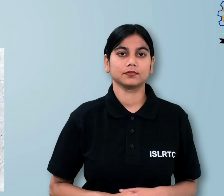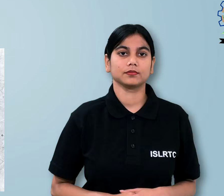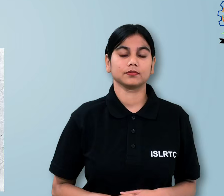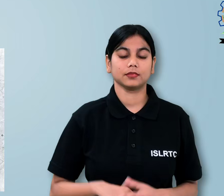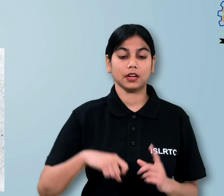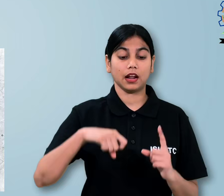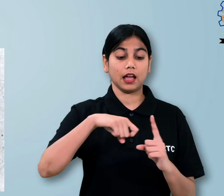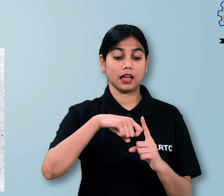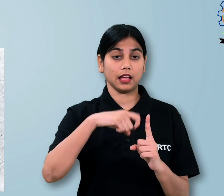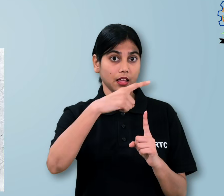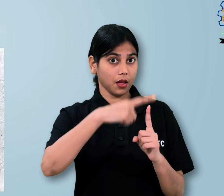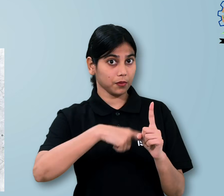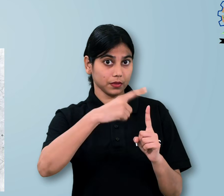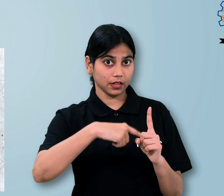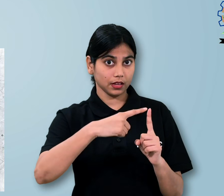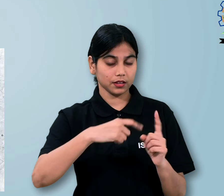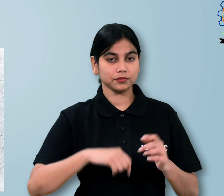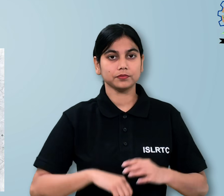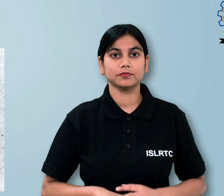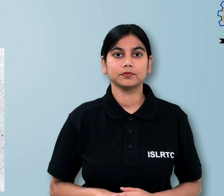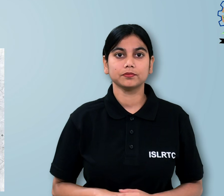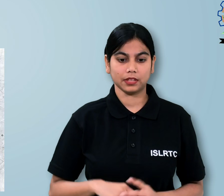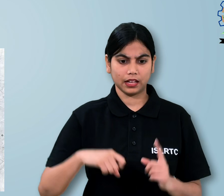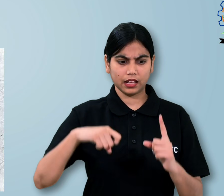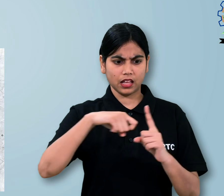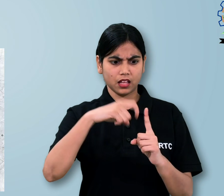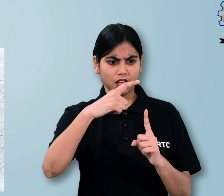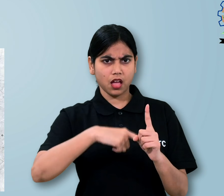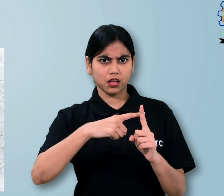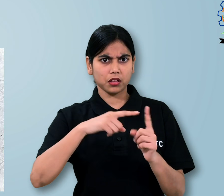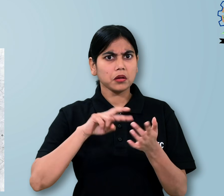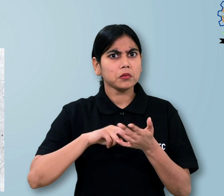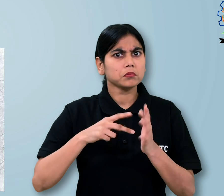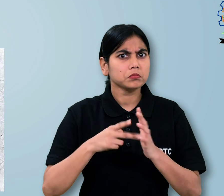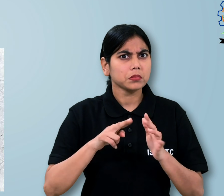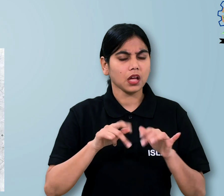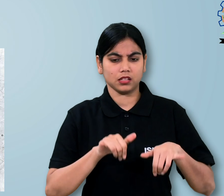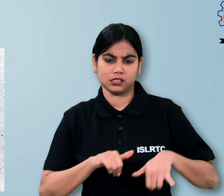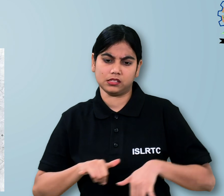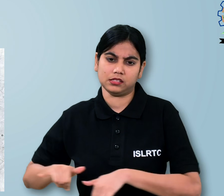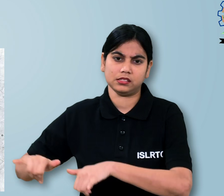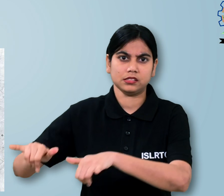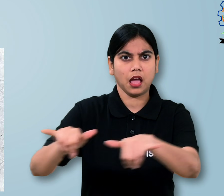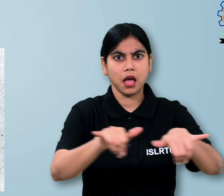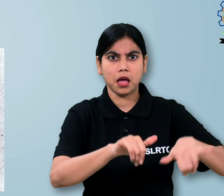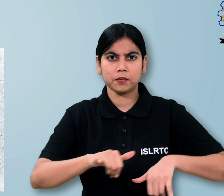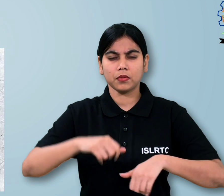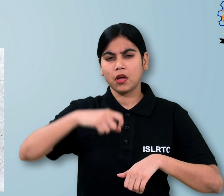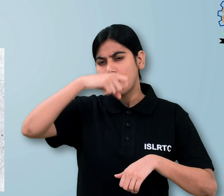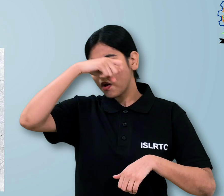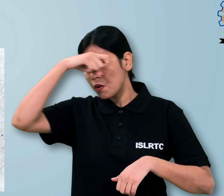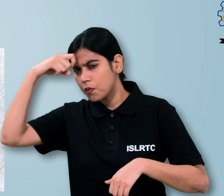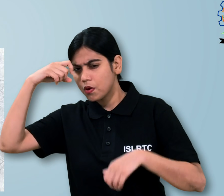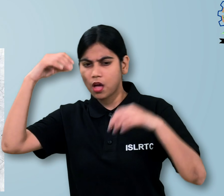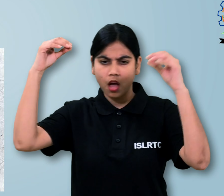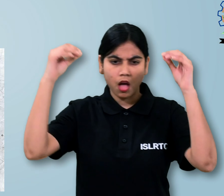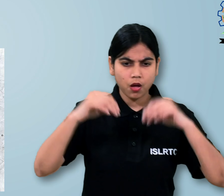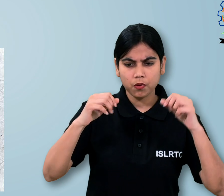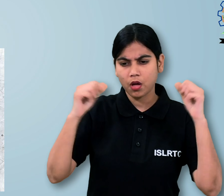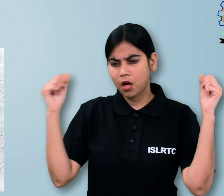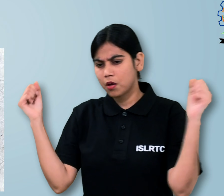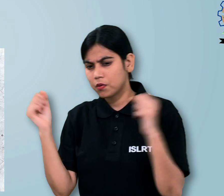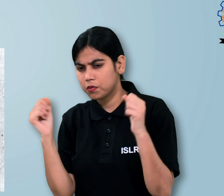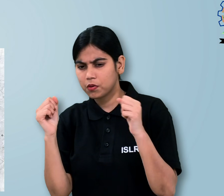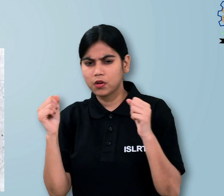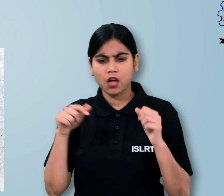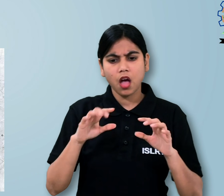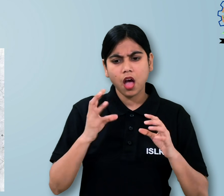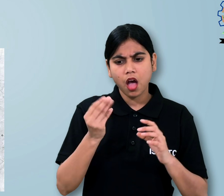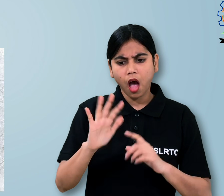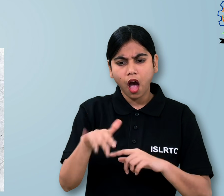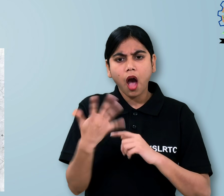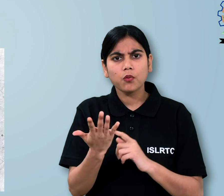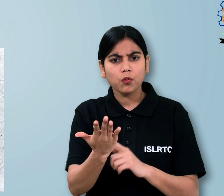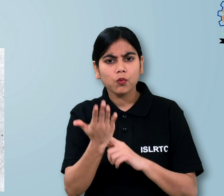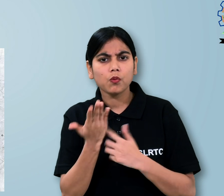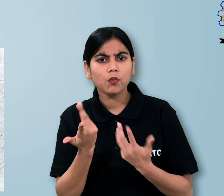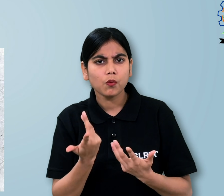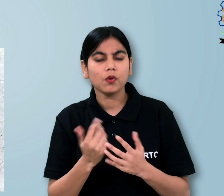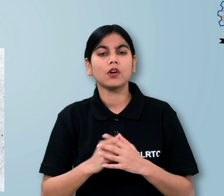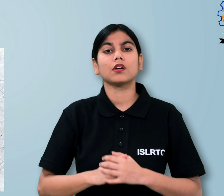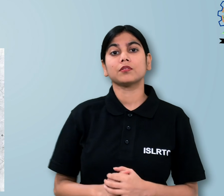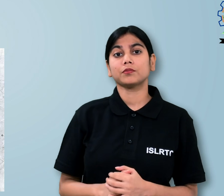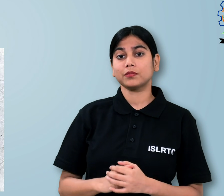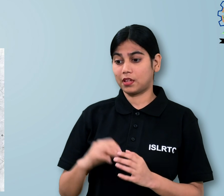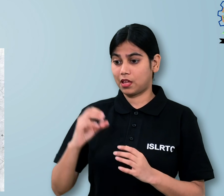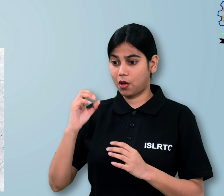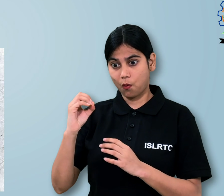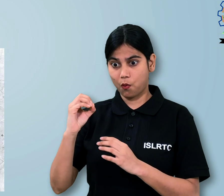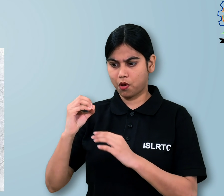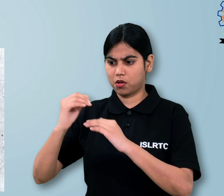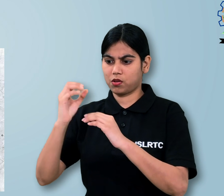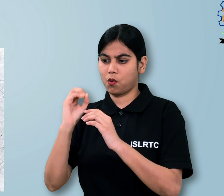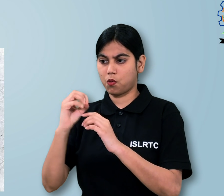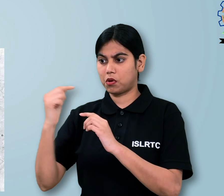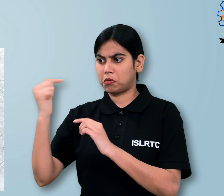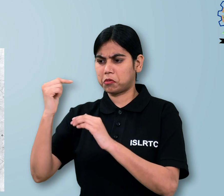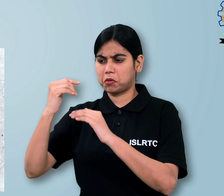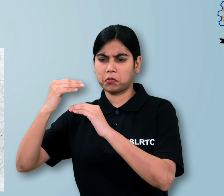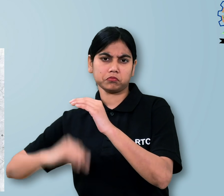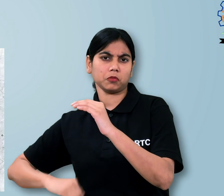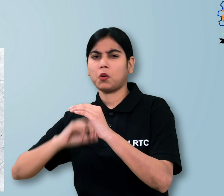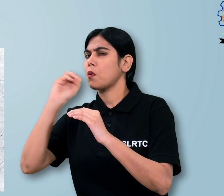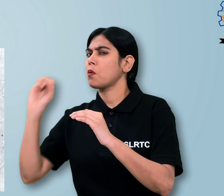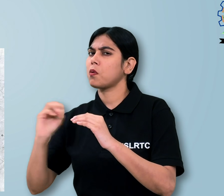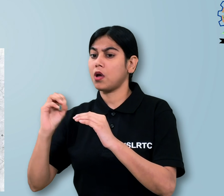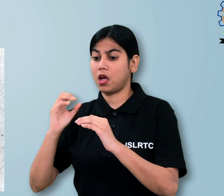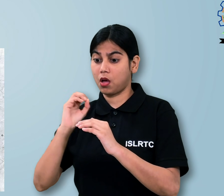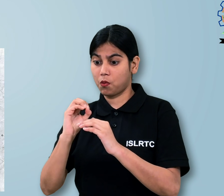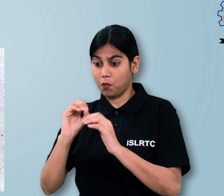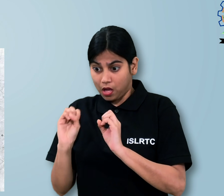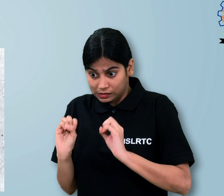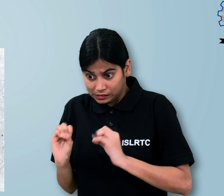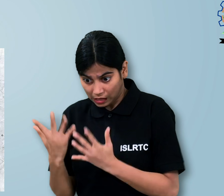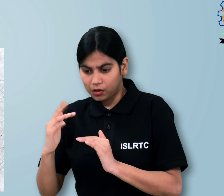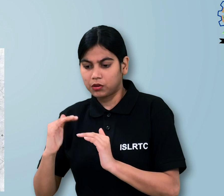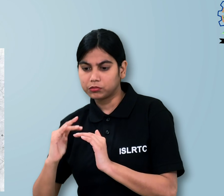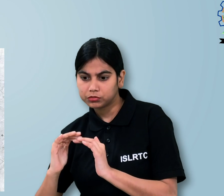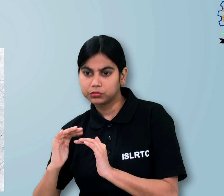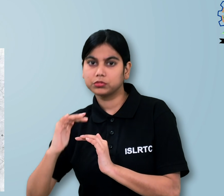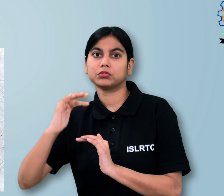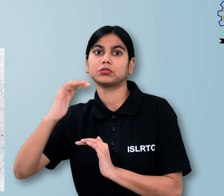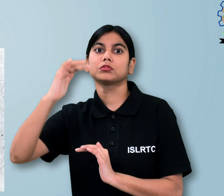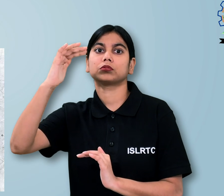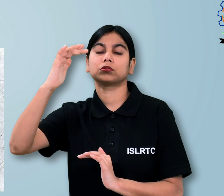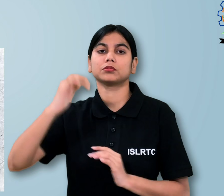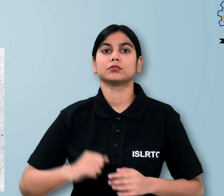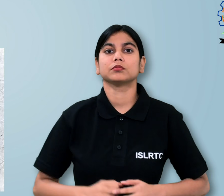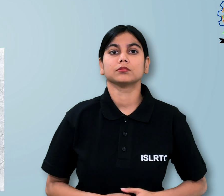Kelvin Kelvin is a standard unit to measure temperature. It is a temperature scale that has no negative values. Its lower fixed point is absolute zero.